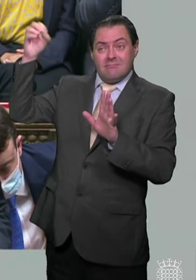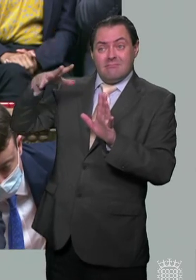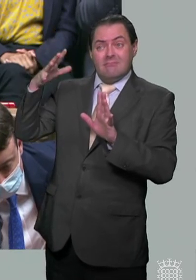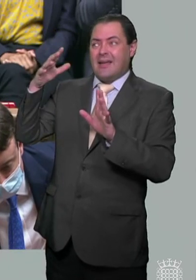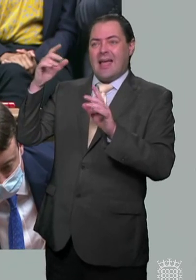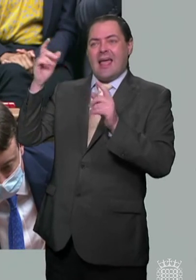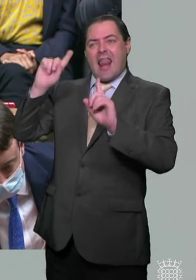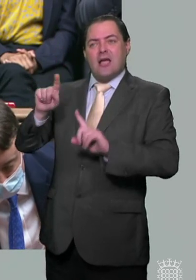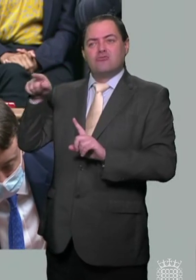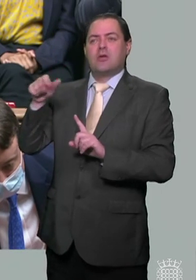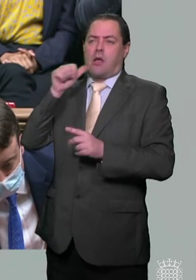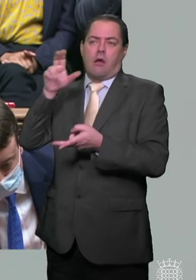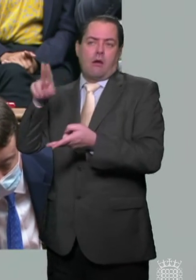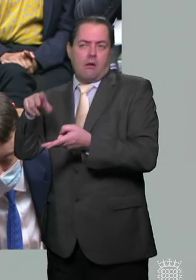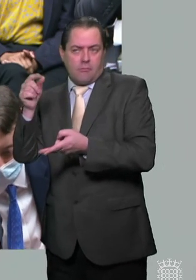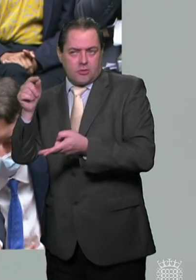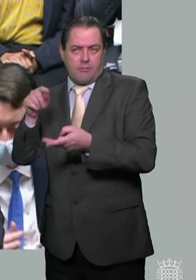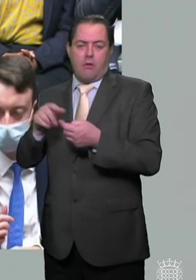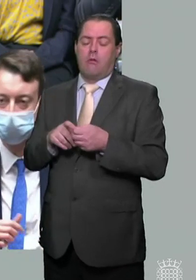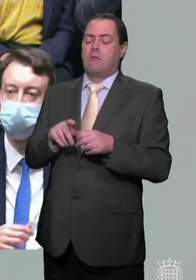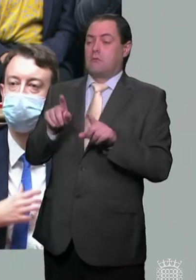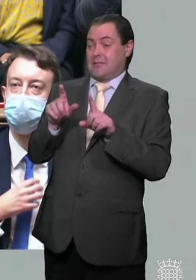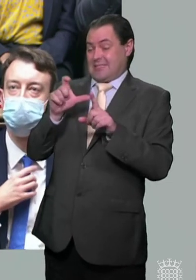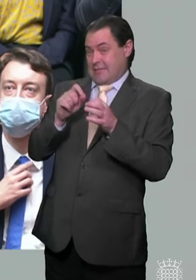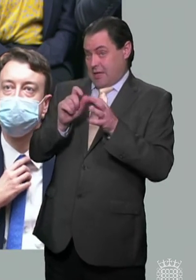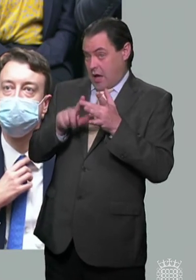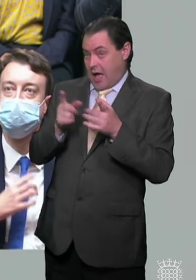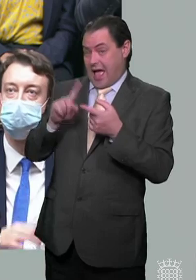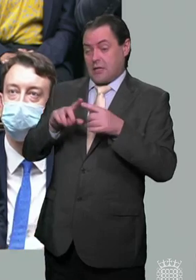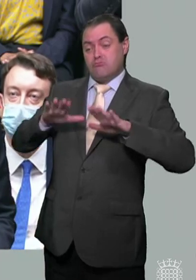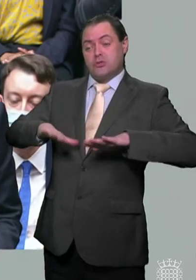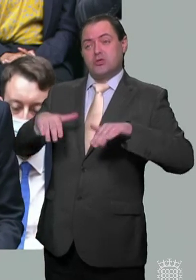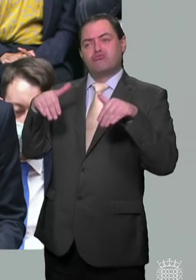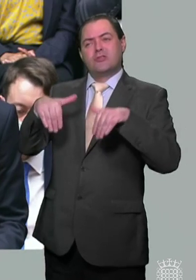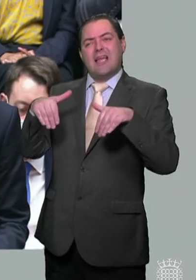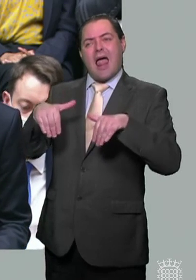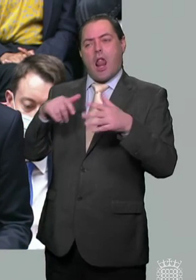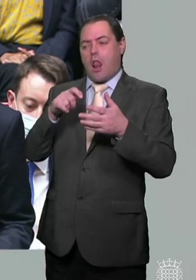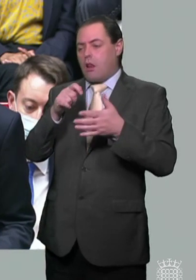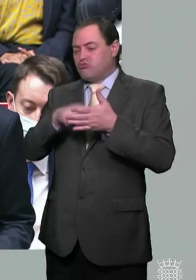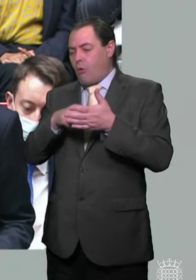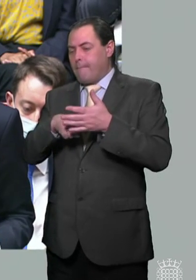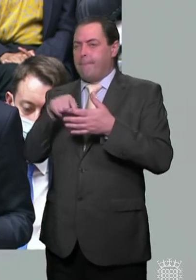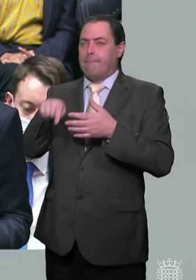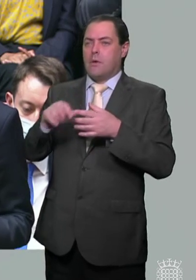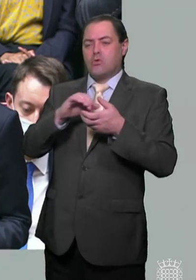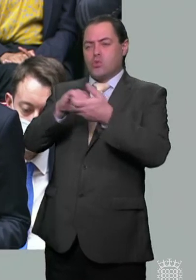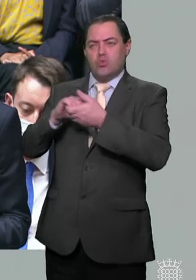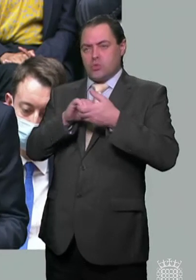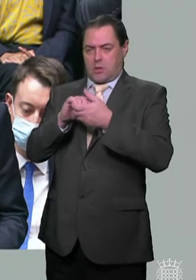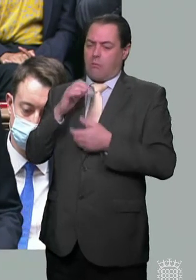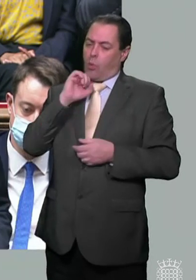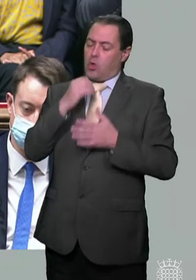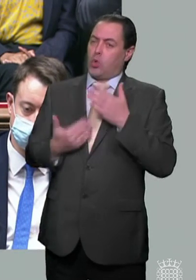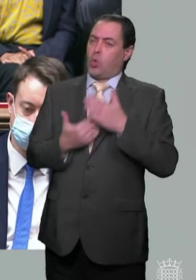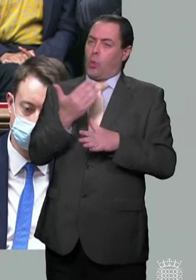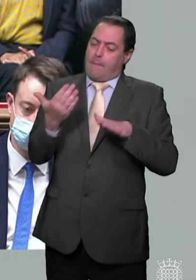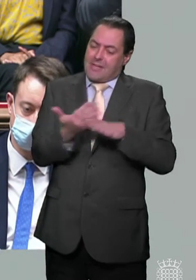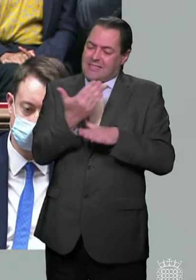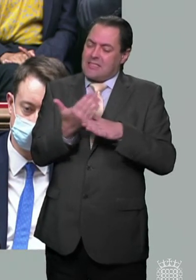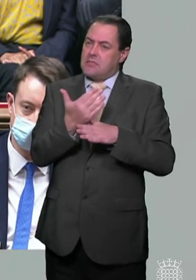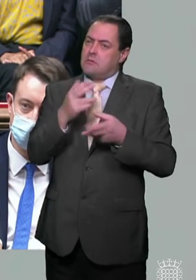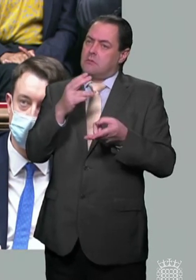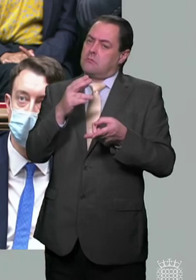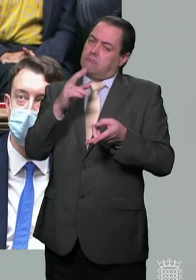I am announcing today that we will accept the CBI and the British Retail Consortium’s recommendation to introduce a new business rates improvement relief.